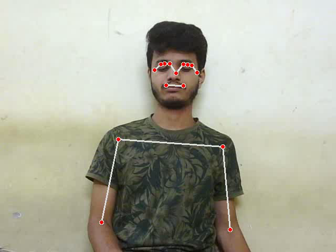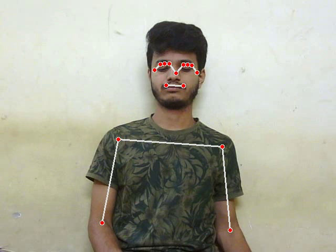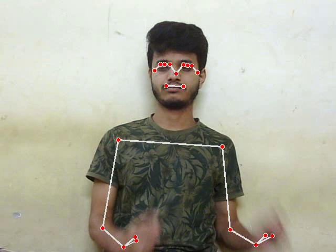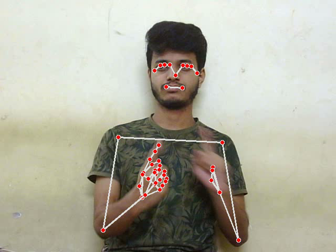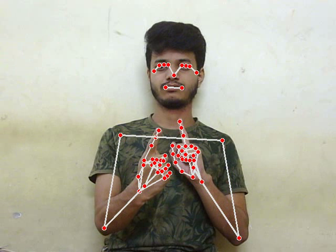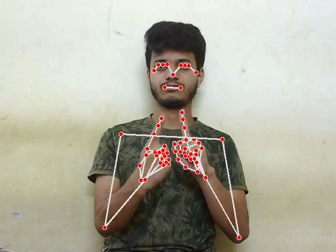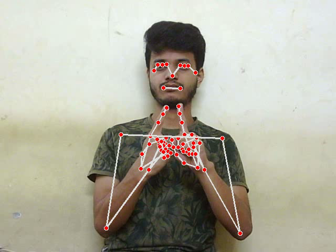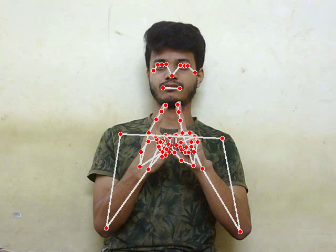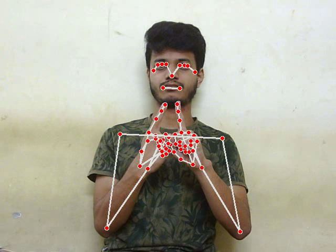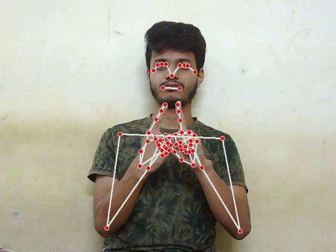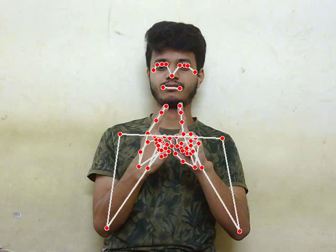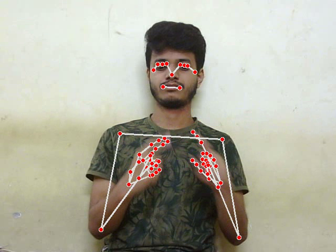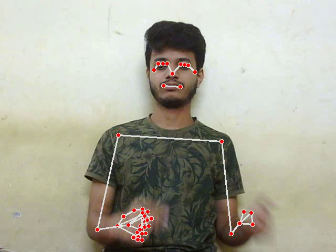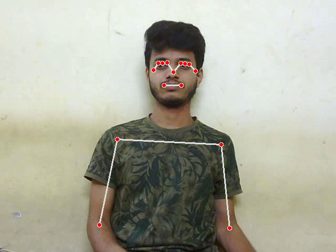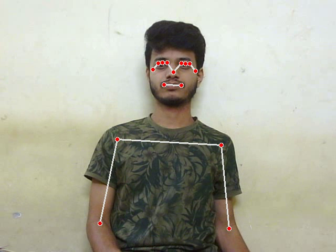meet